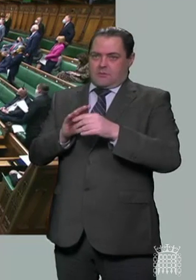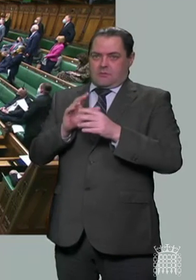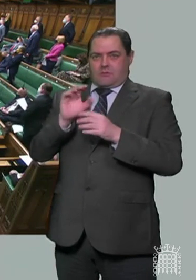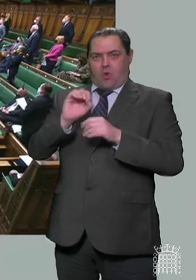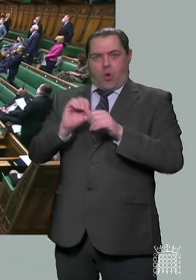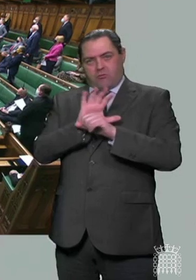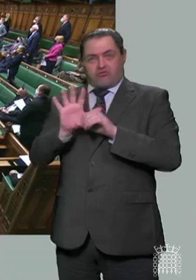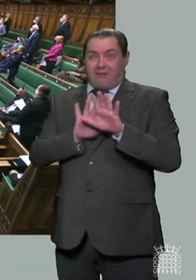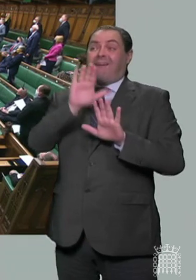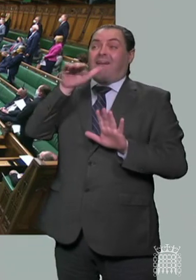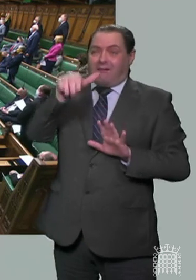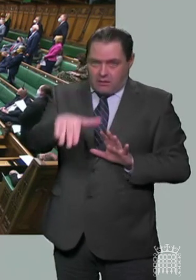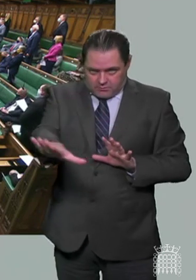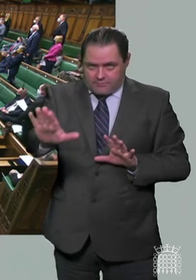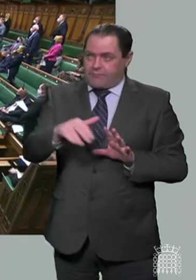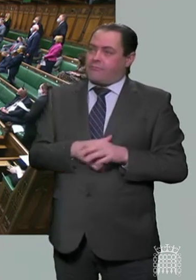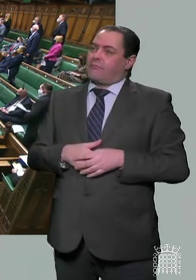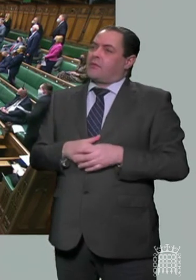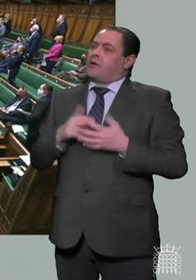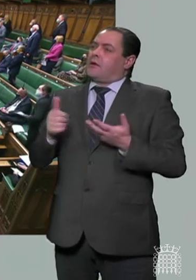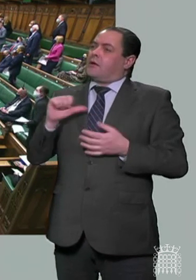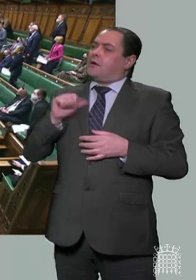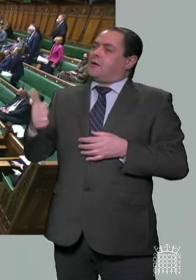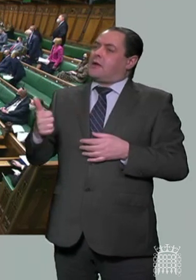We congratulate Sir Robert Buckland on his knighthood.